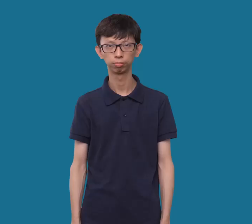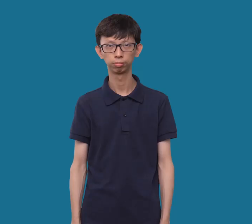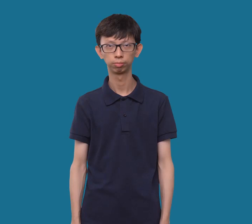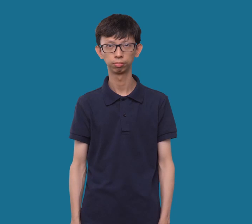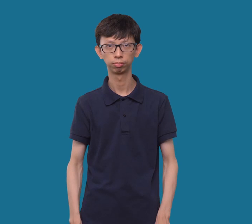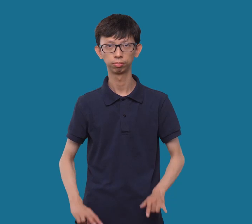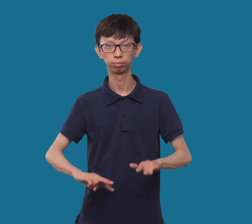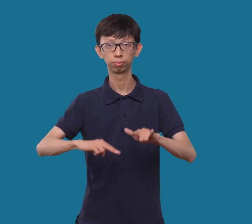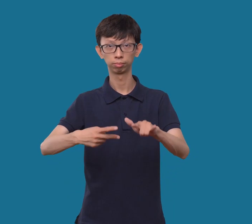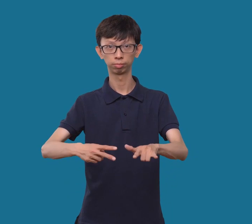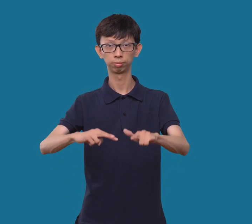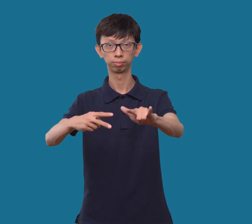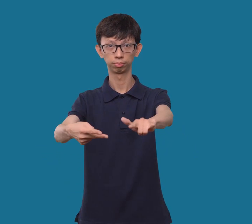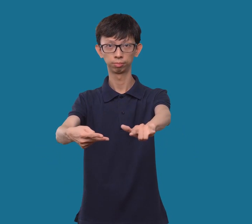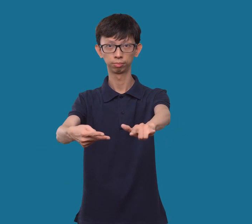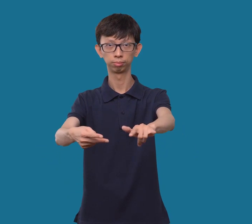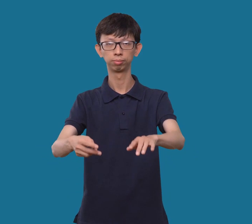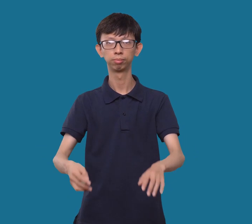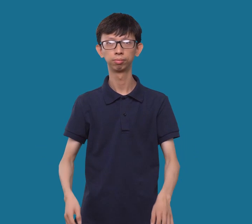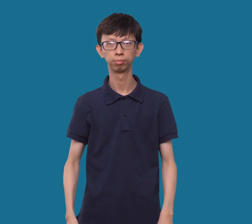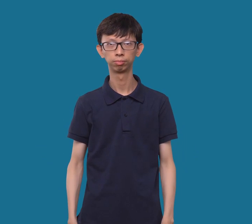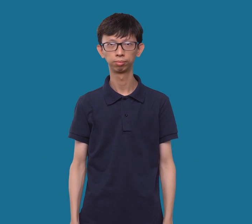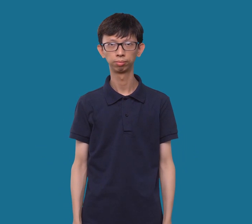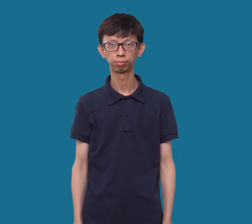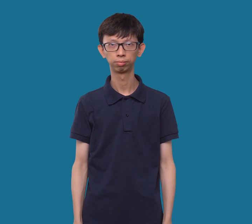quá cảnh